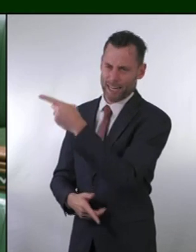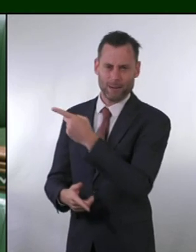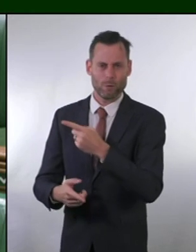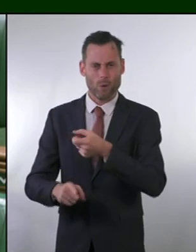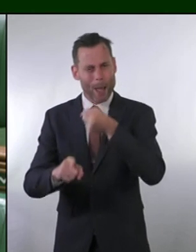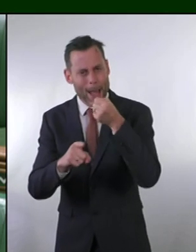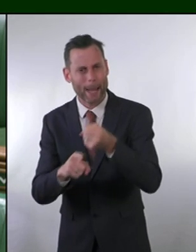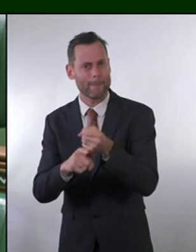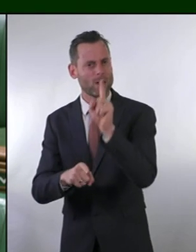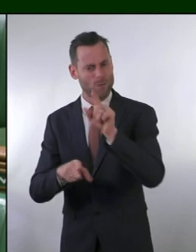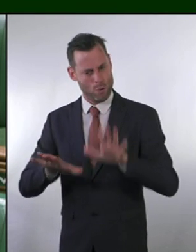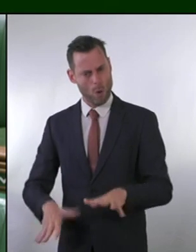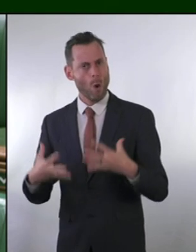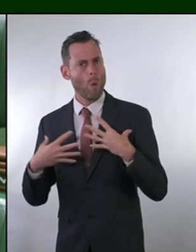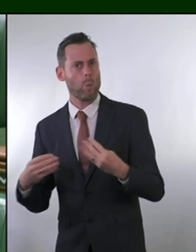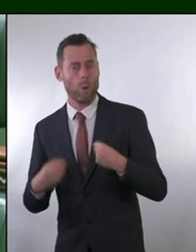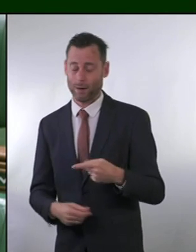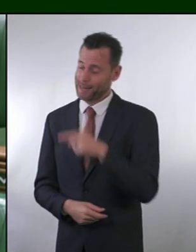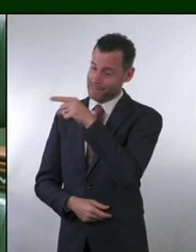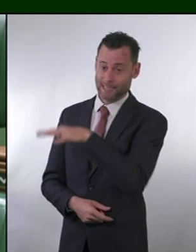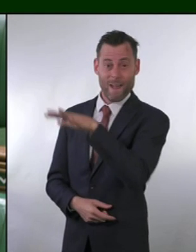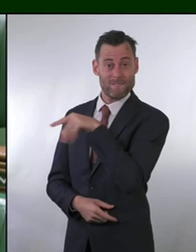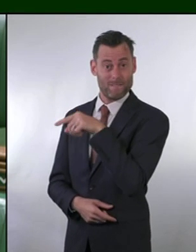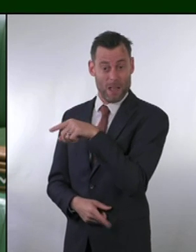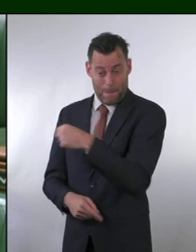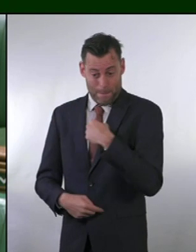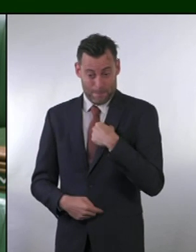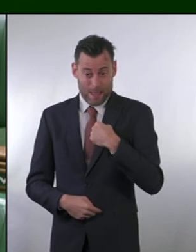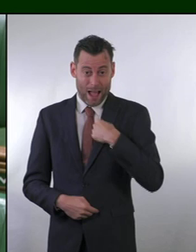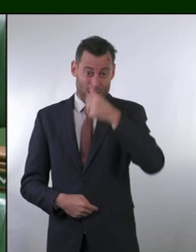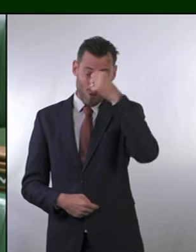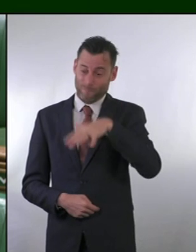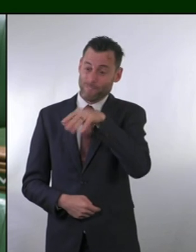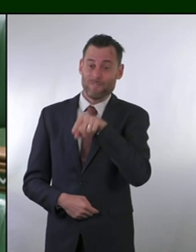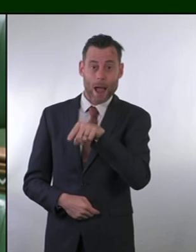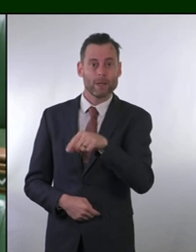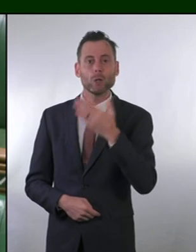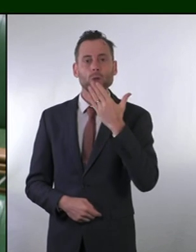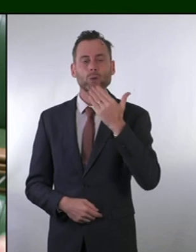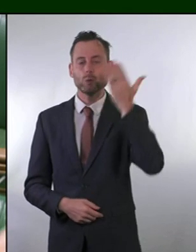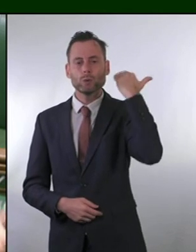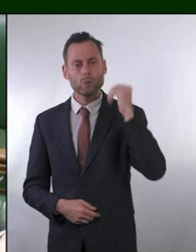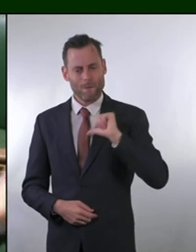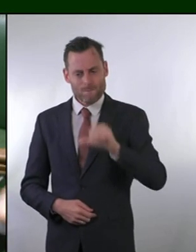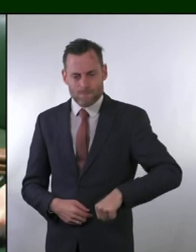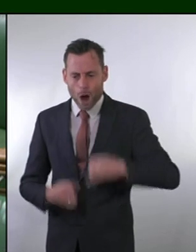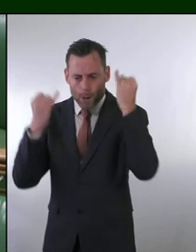As someone whose family used to farm sheep, I feel the pain of sheep farmers everywhere.